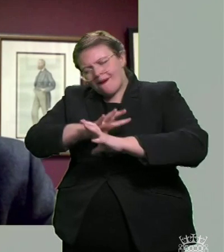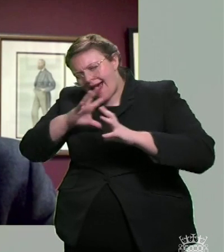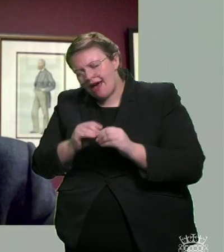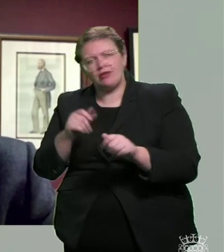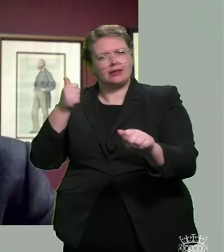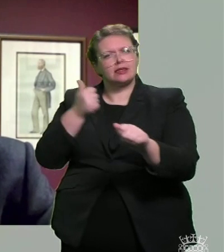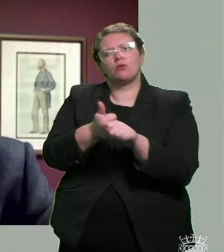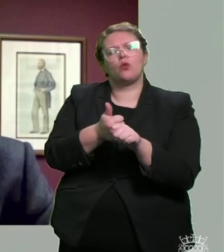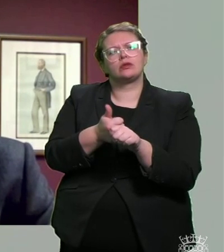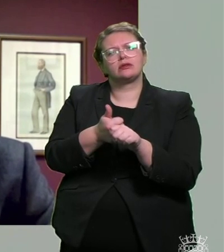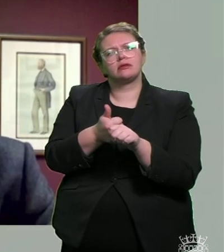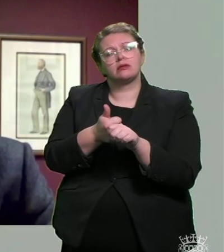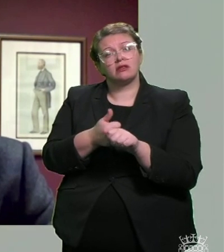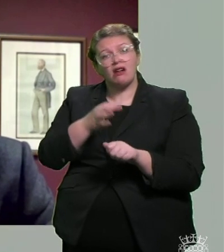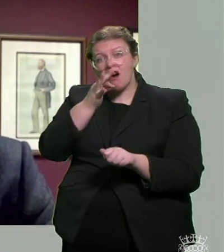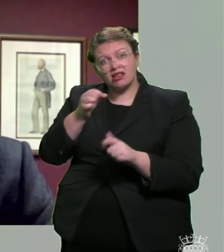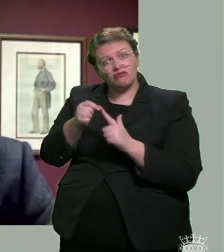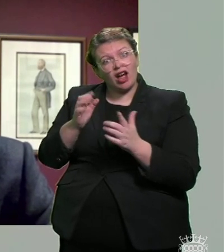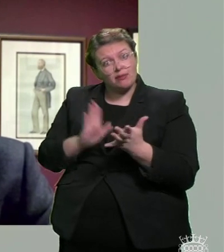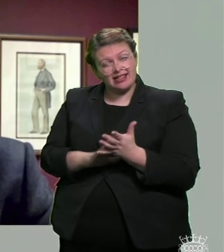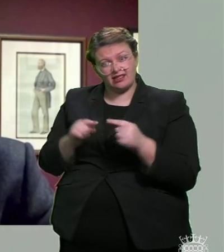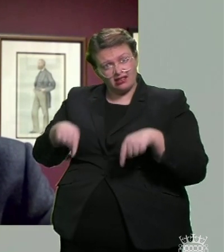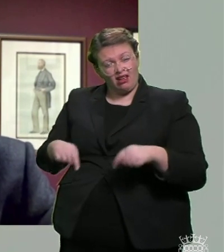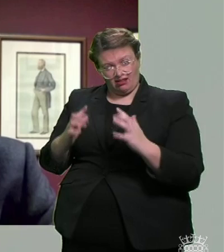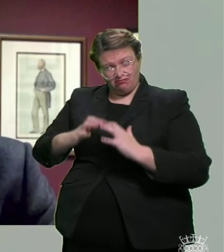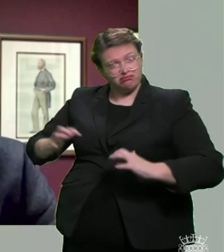Will you use, if necessary, your parliamentary majority?